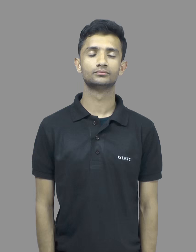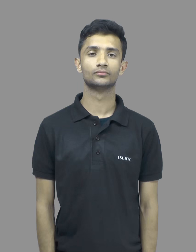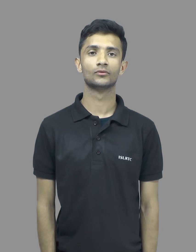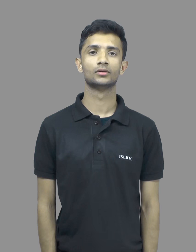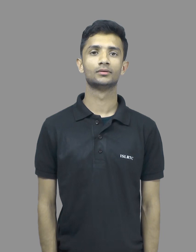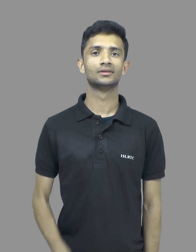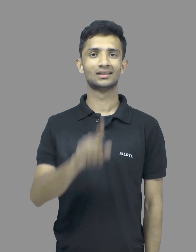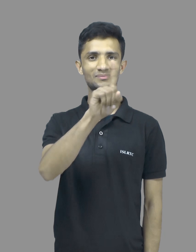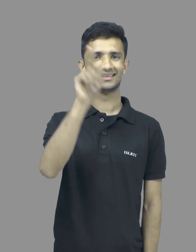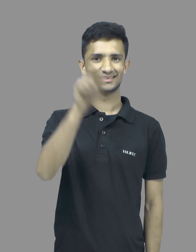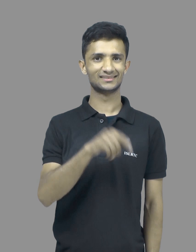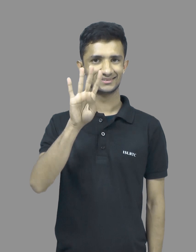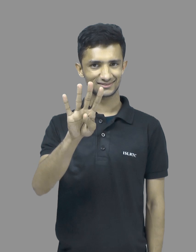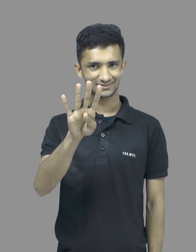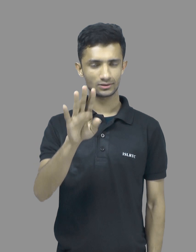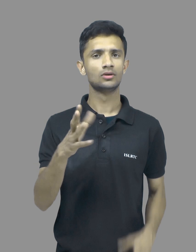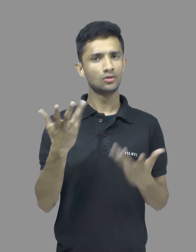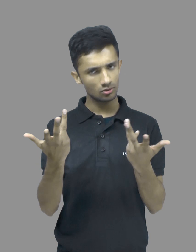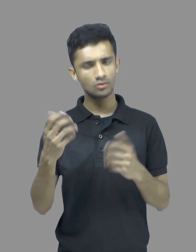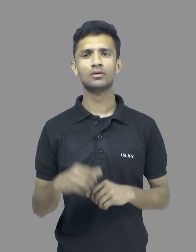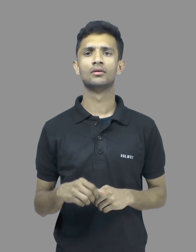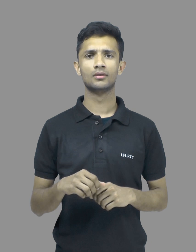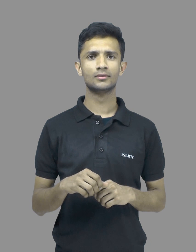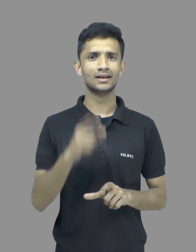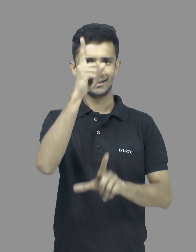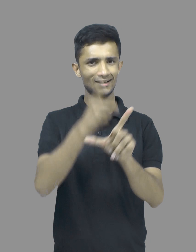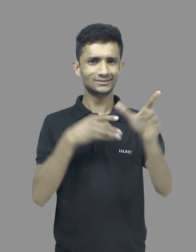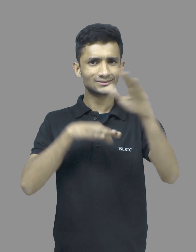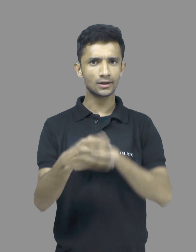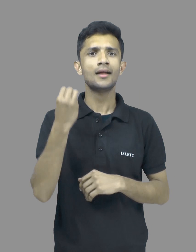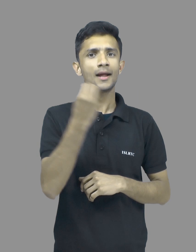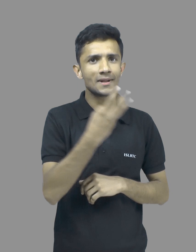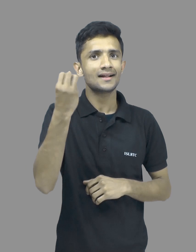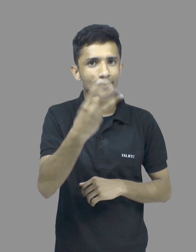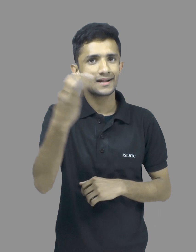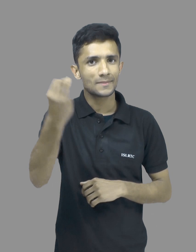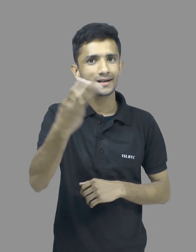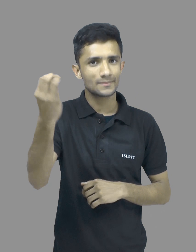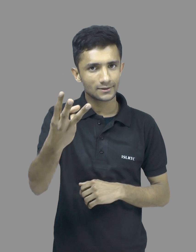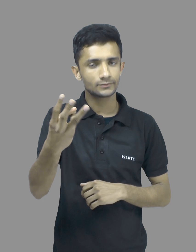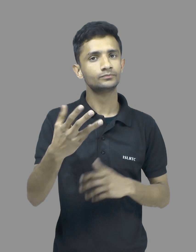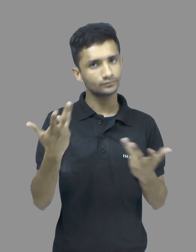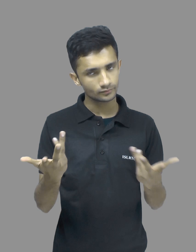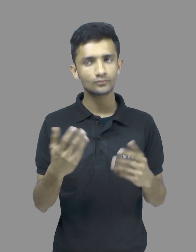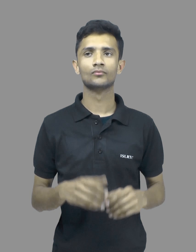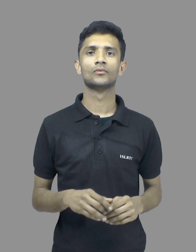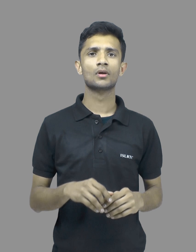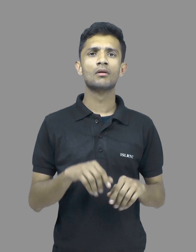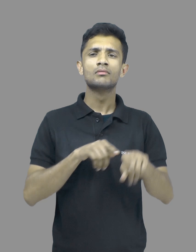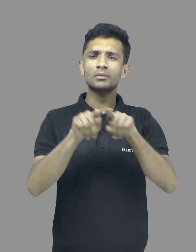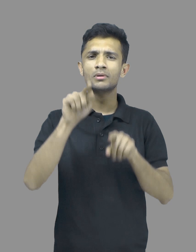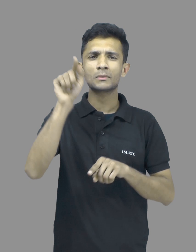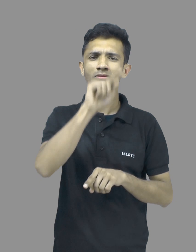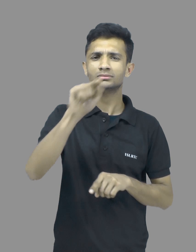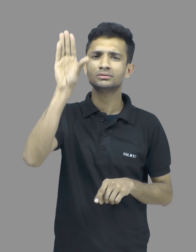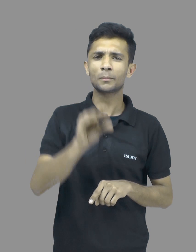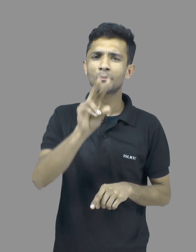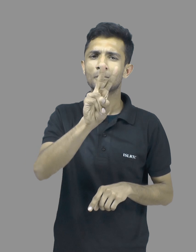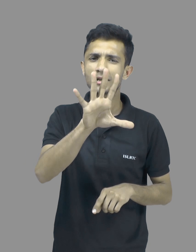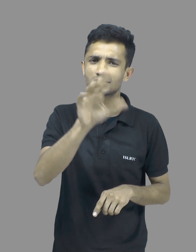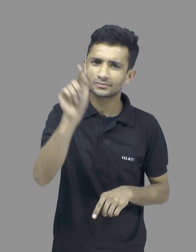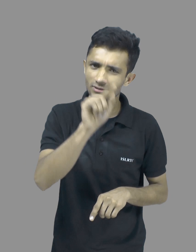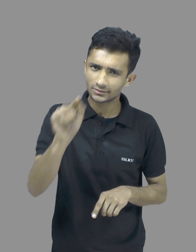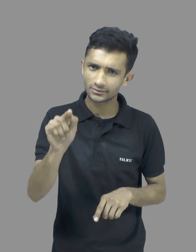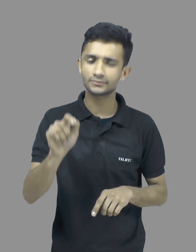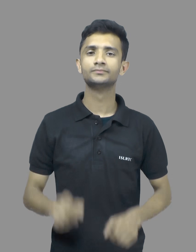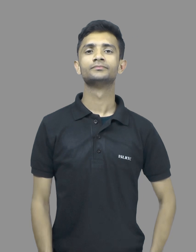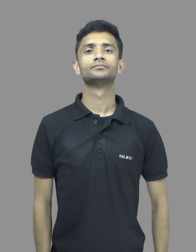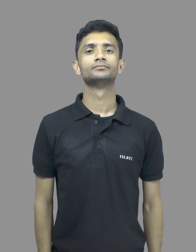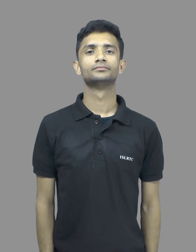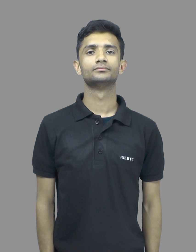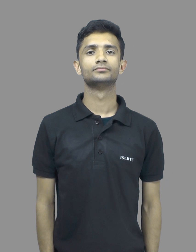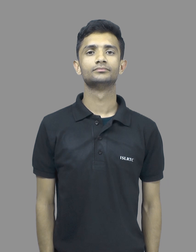Quarter